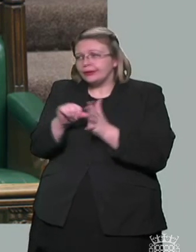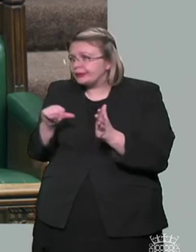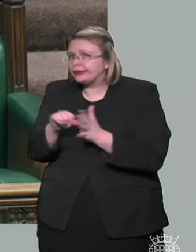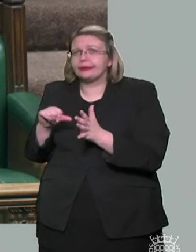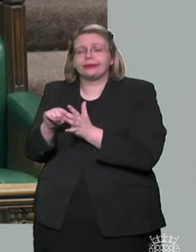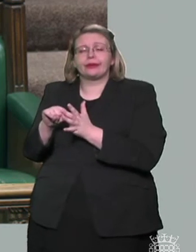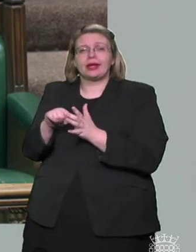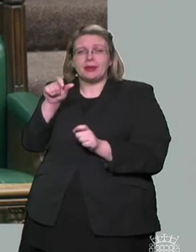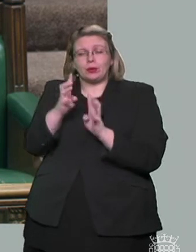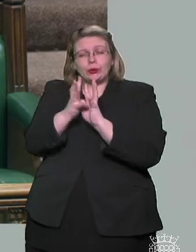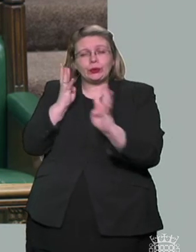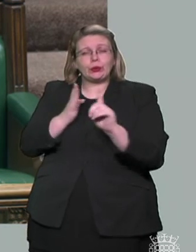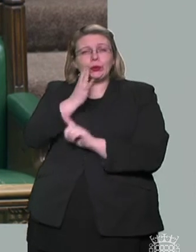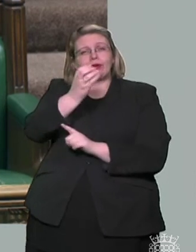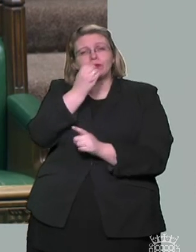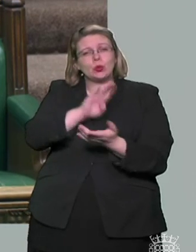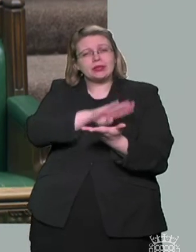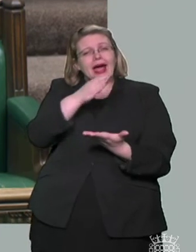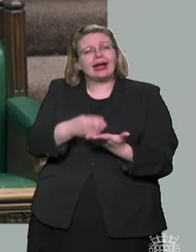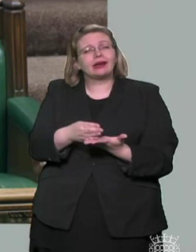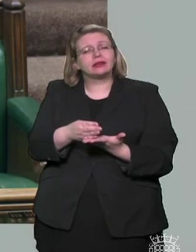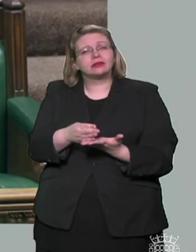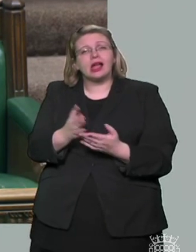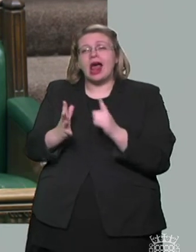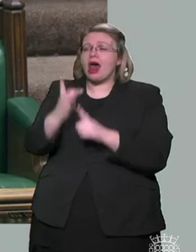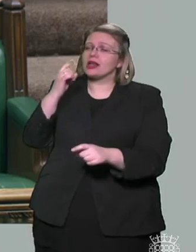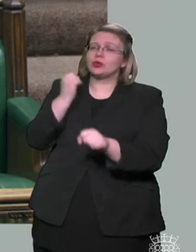Last week, the Government had a golden opportunity to tackle this.